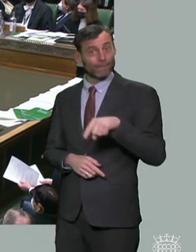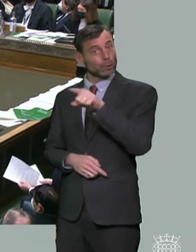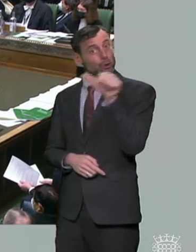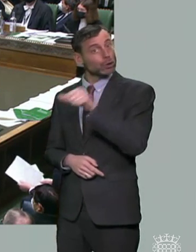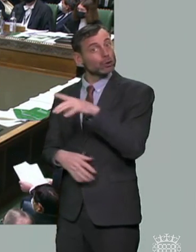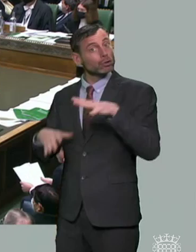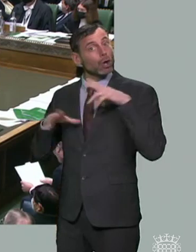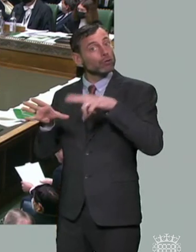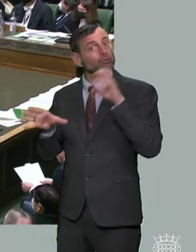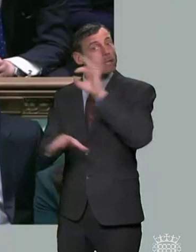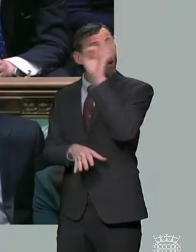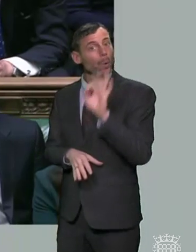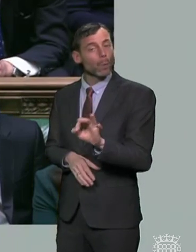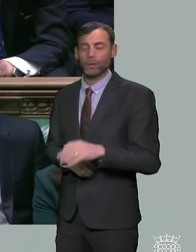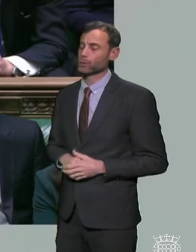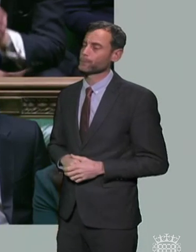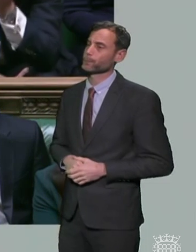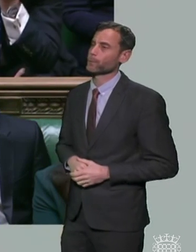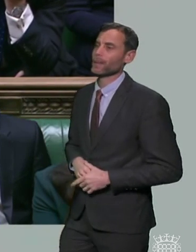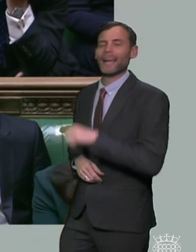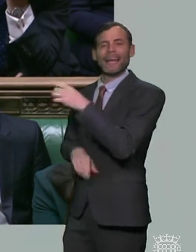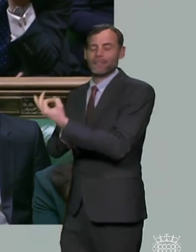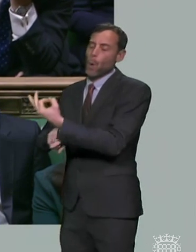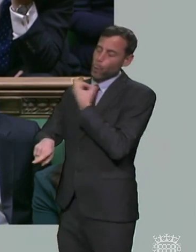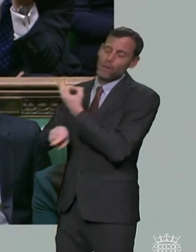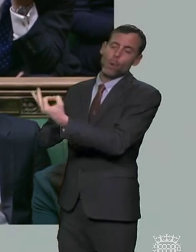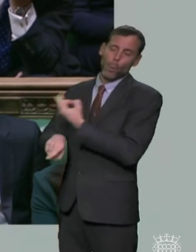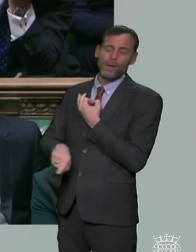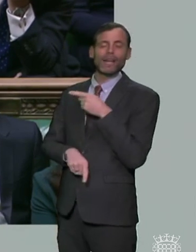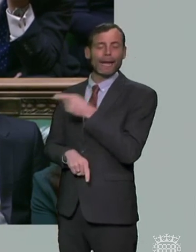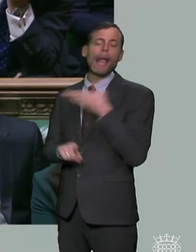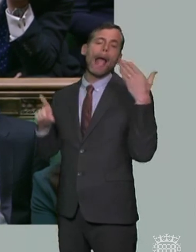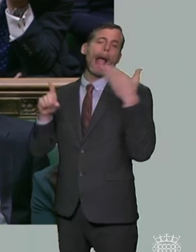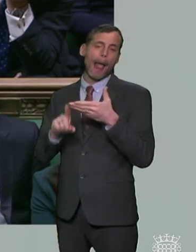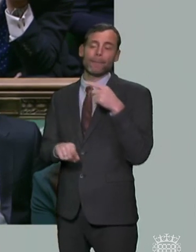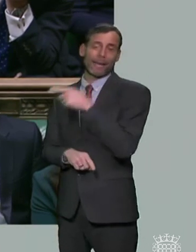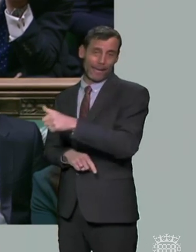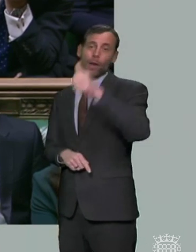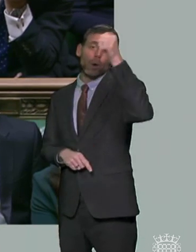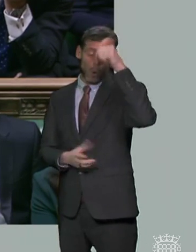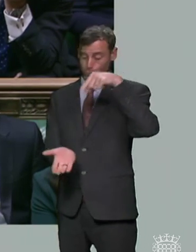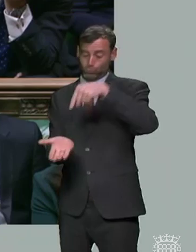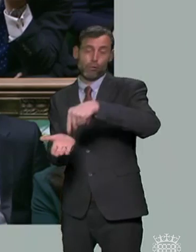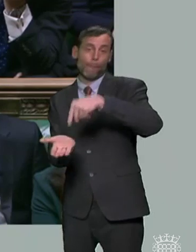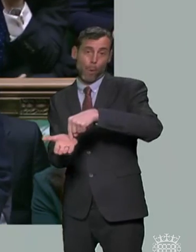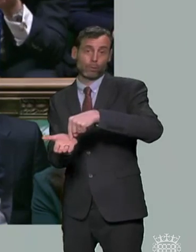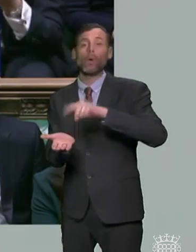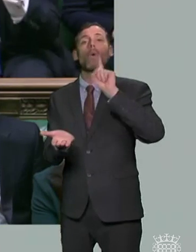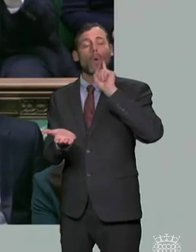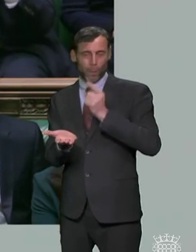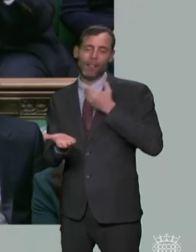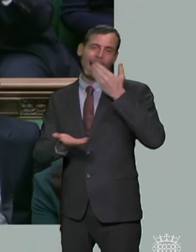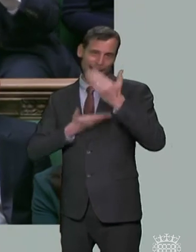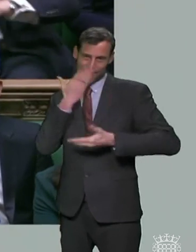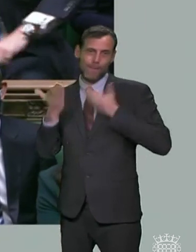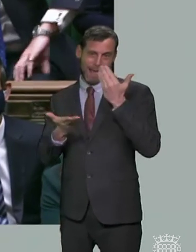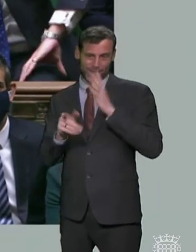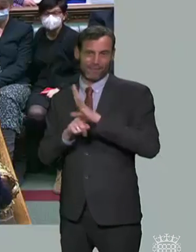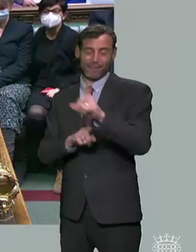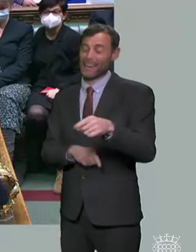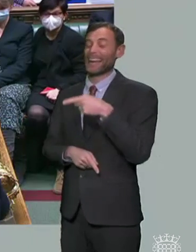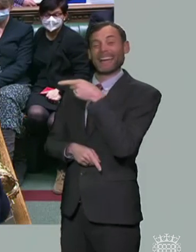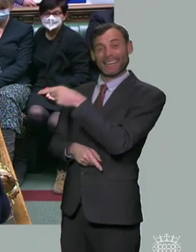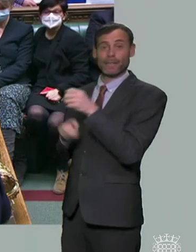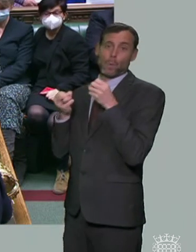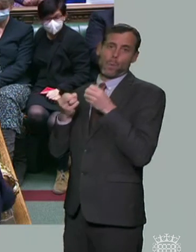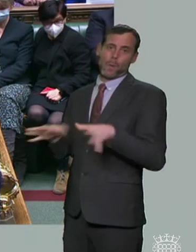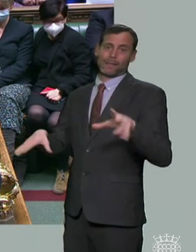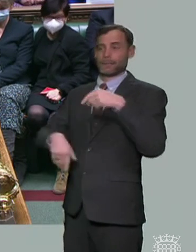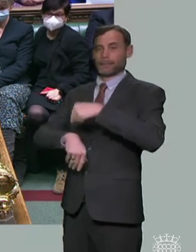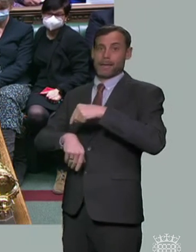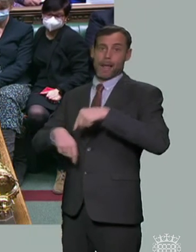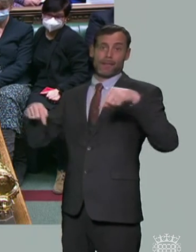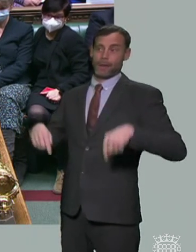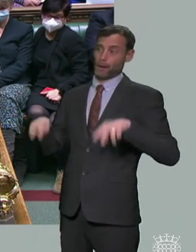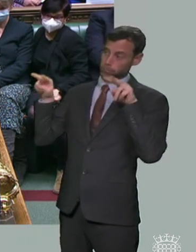and learned Gentleman is continuing to ask a series of questions which he knows will be fully addressed by the inquiry.